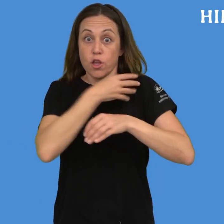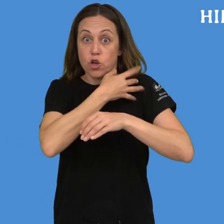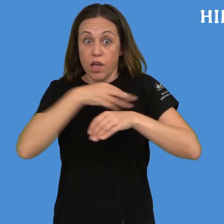sangre